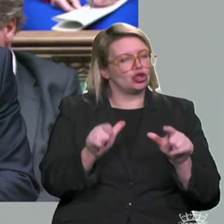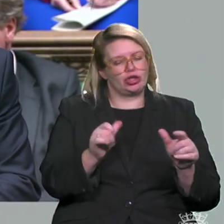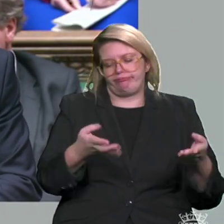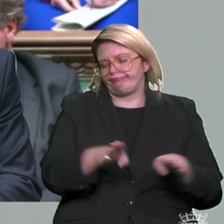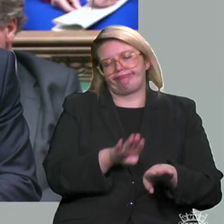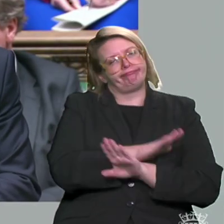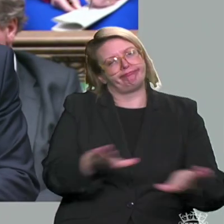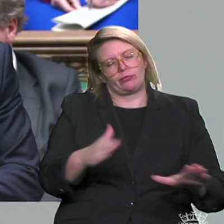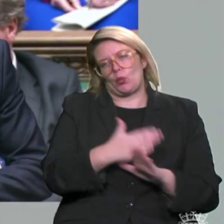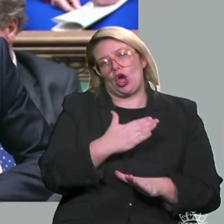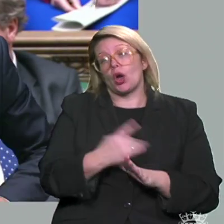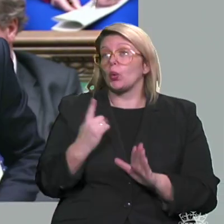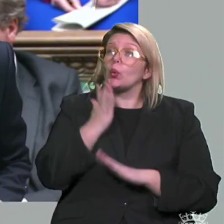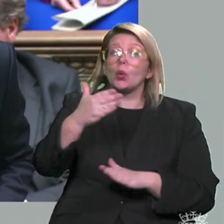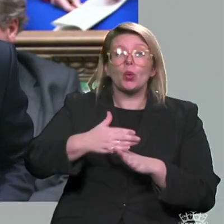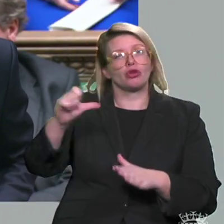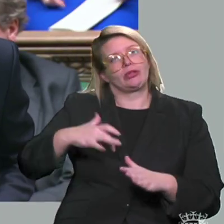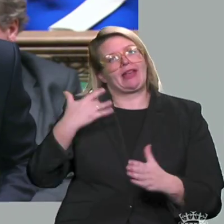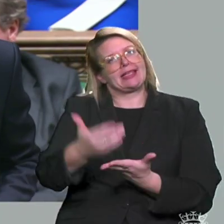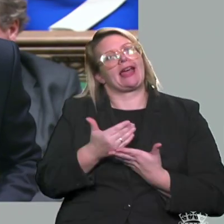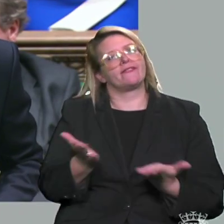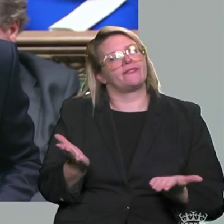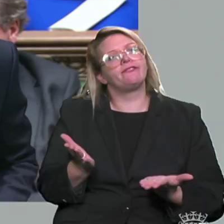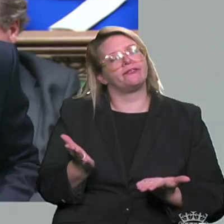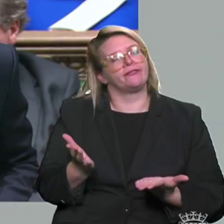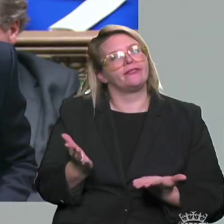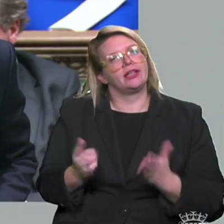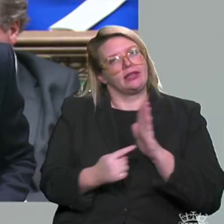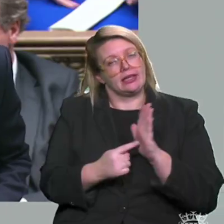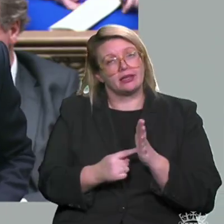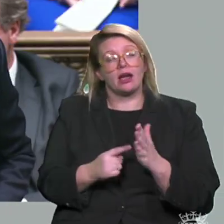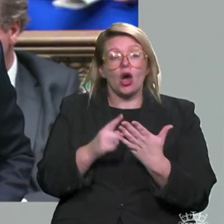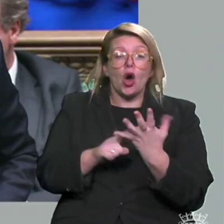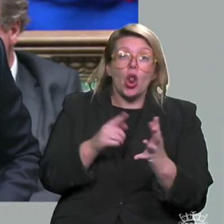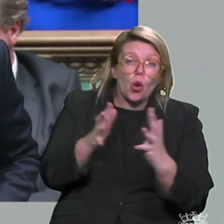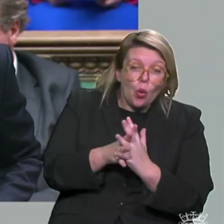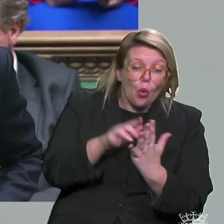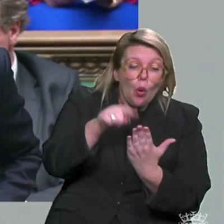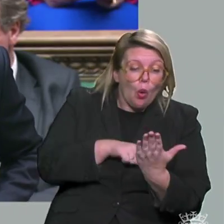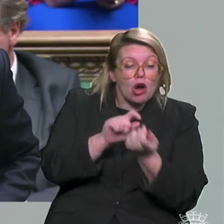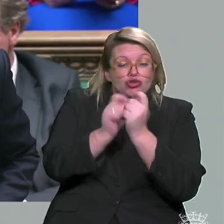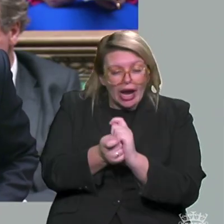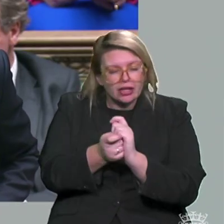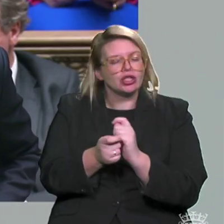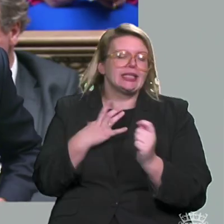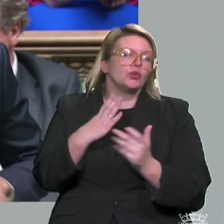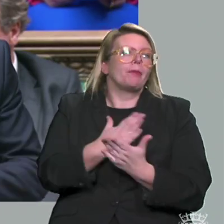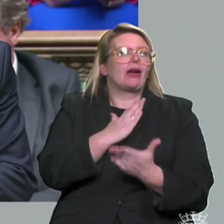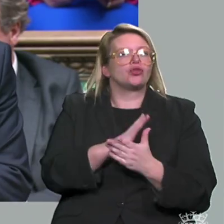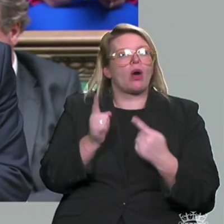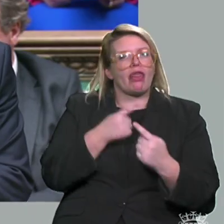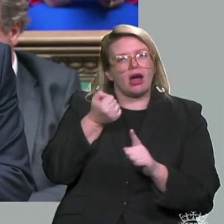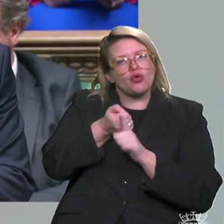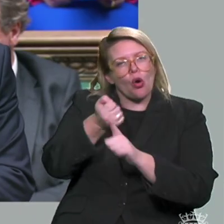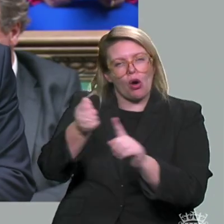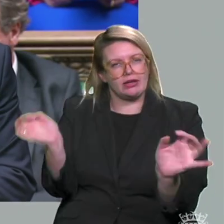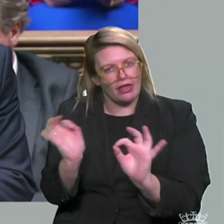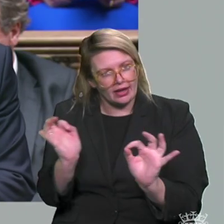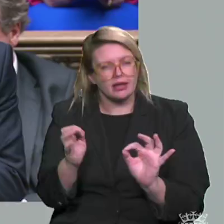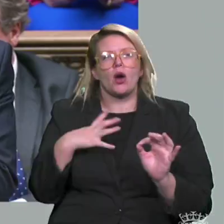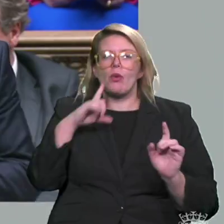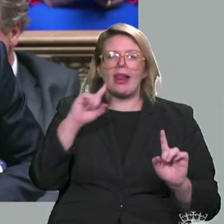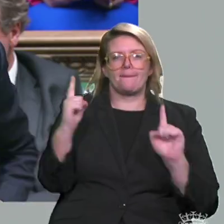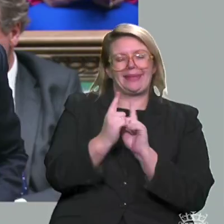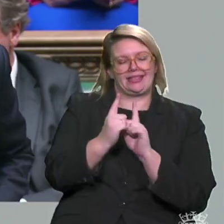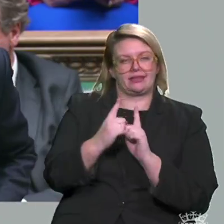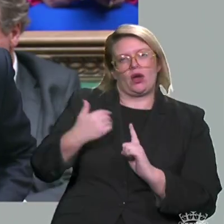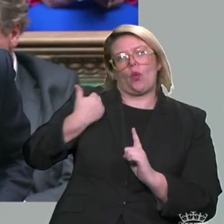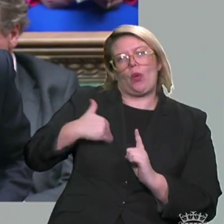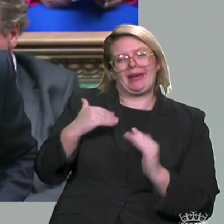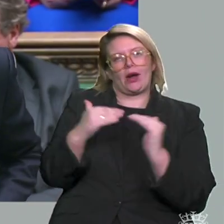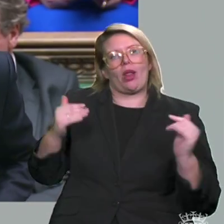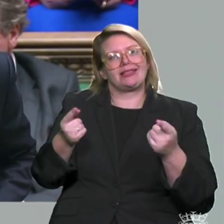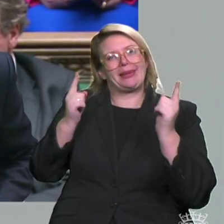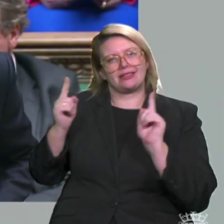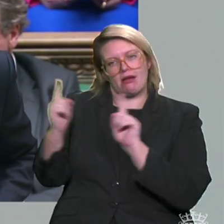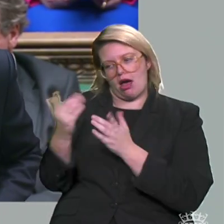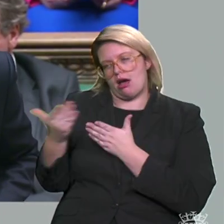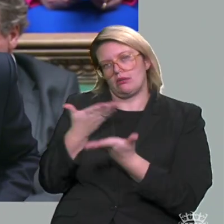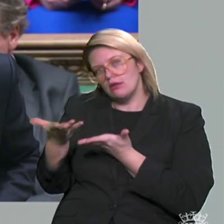Everyone should feel safe at work. Of course, we need to make sure that legislation does not have unintended consequences, but I know she is meeting my right honourable Friend the Minister for Women and Equalities to discuss the Bill further.